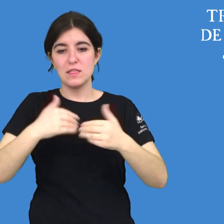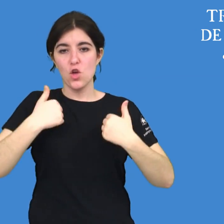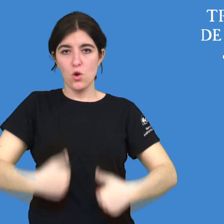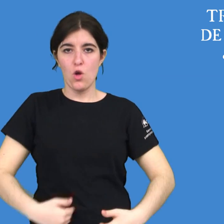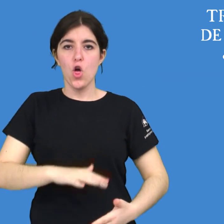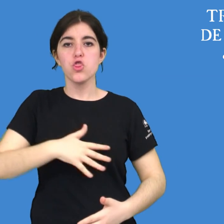cuerpo